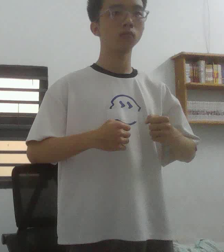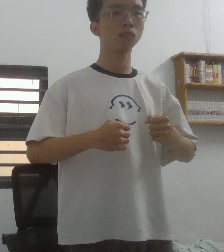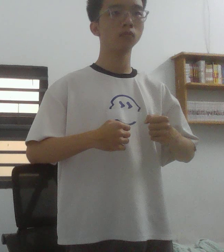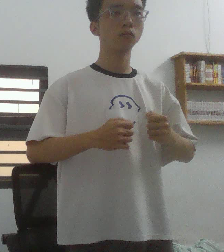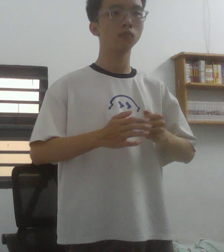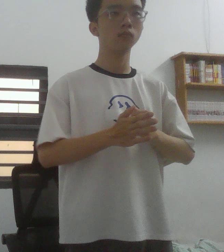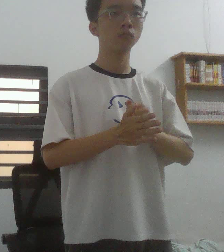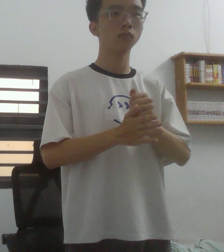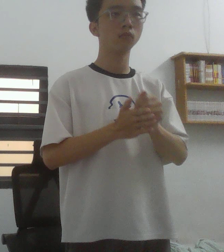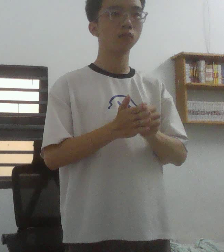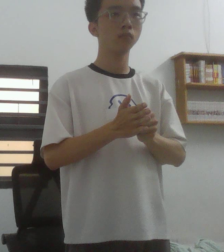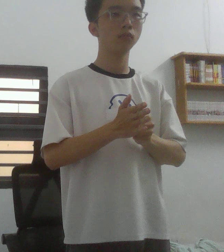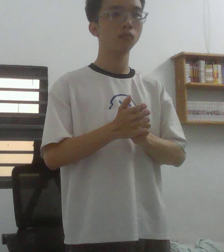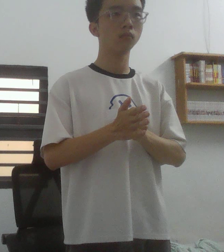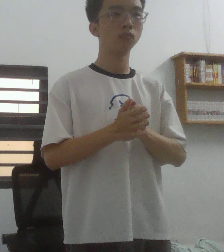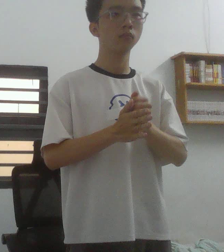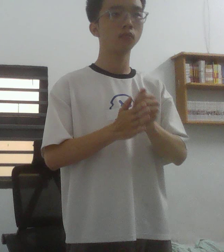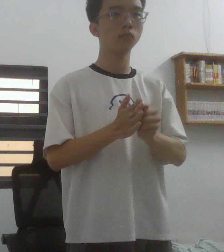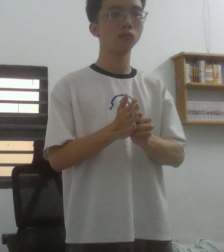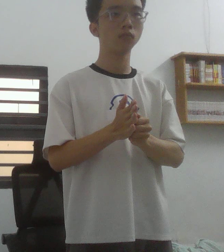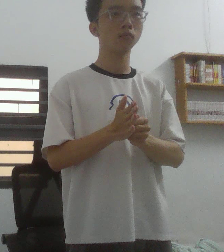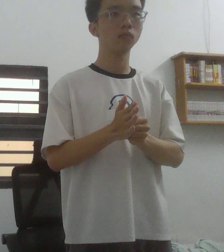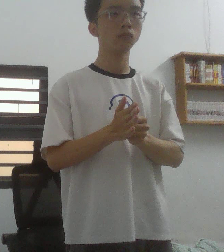thang